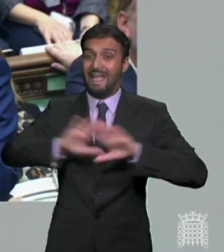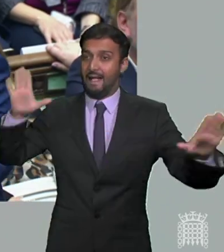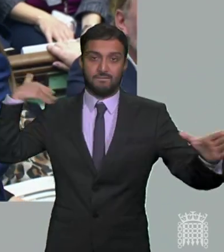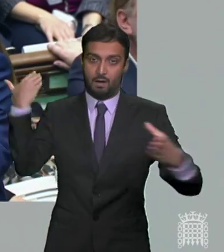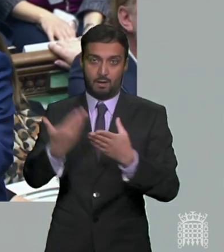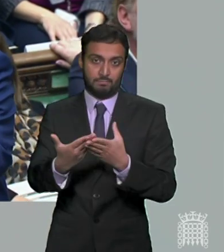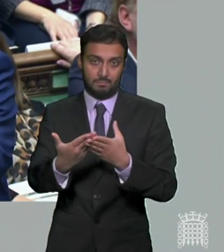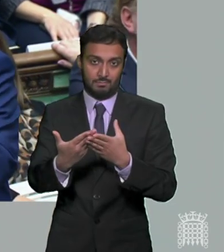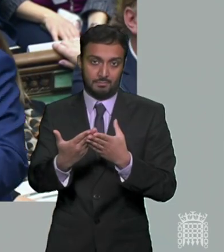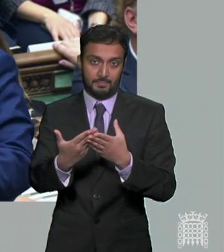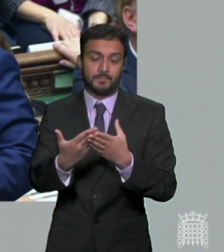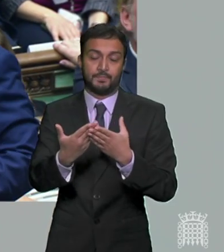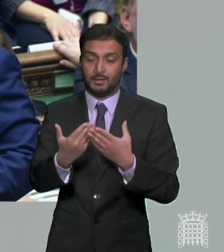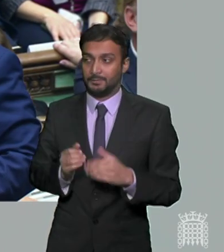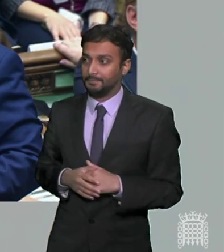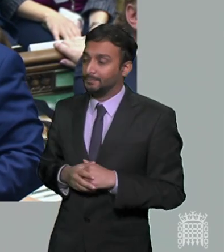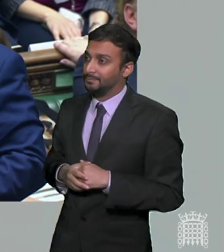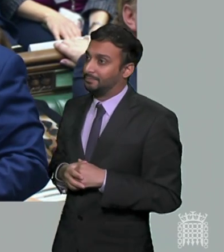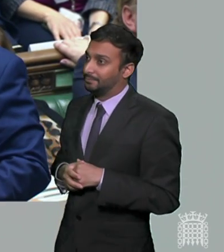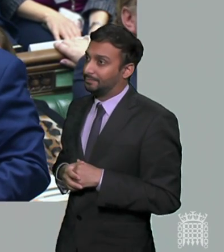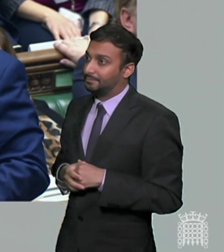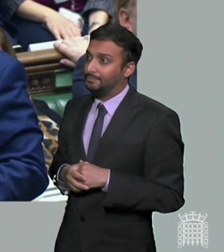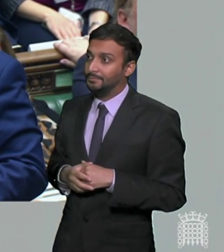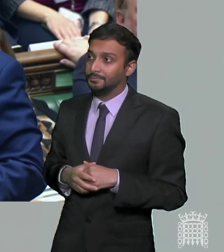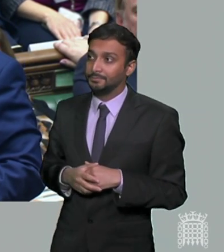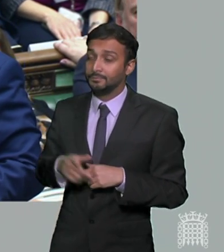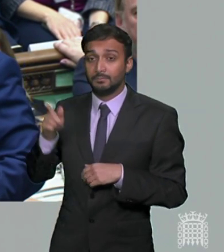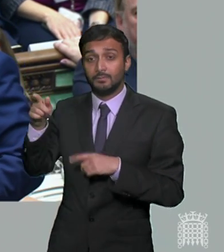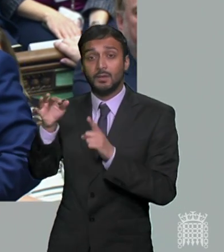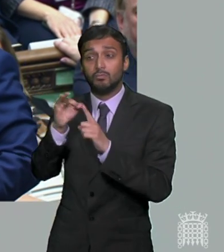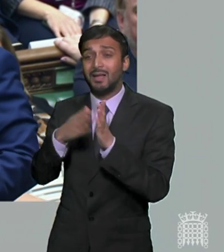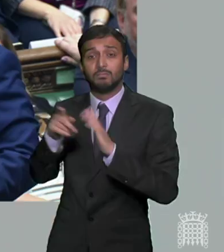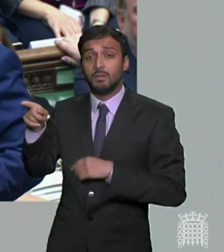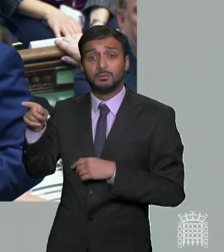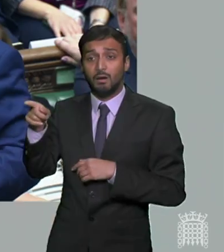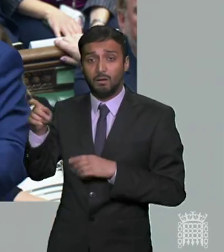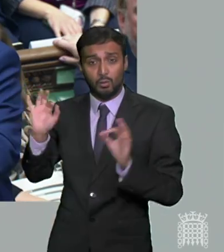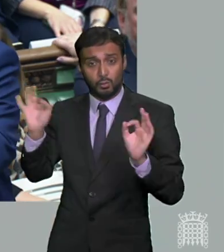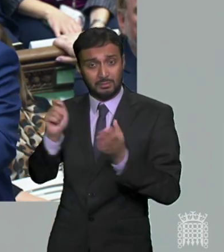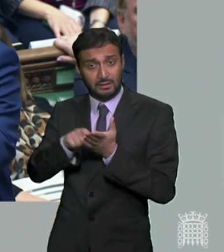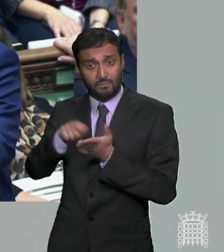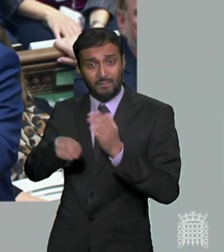The Prime Minister does not even have a personal mandate to sit in 10 Downing Street.